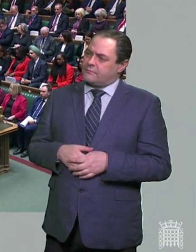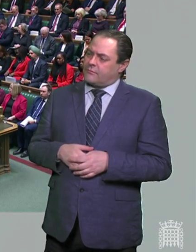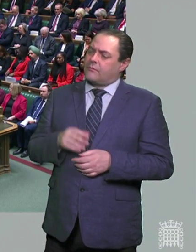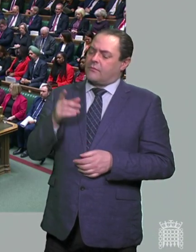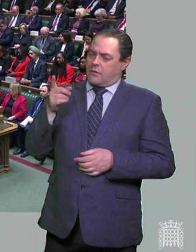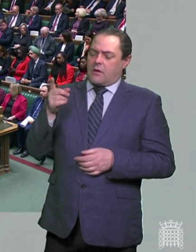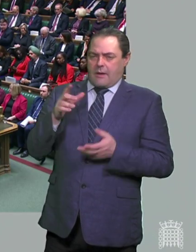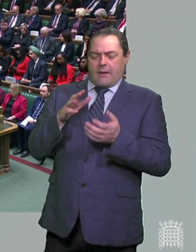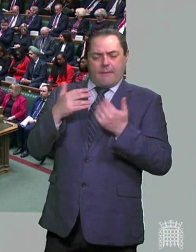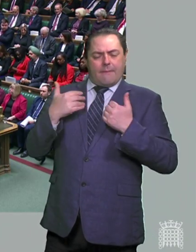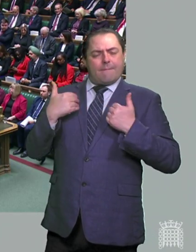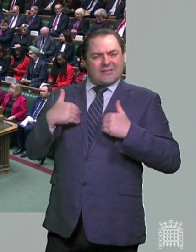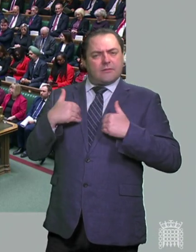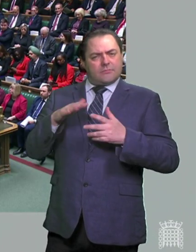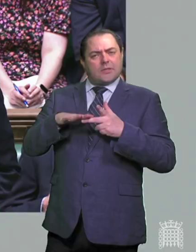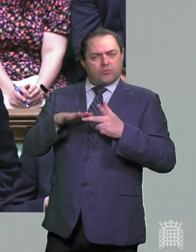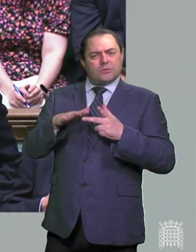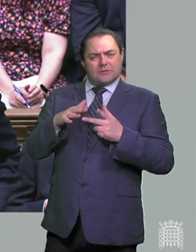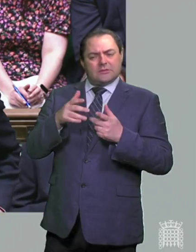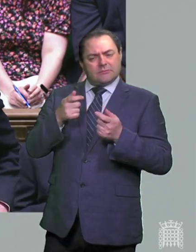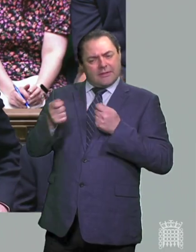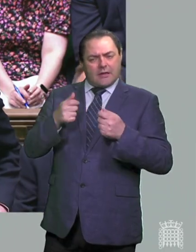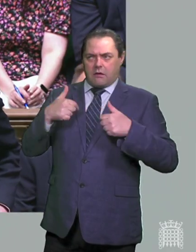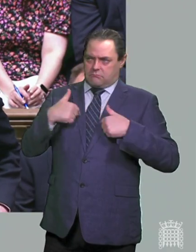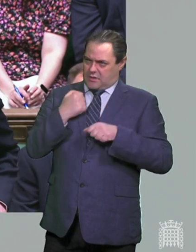This Government continue to do everything we possibly can to support the most vulnerable